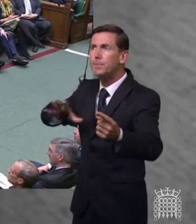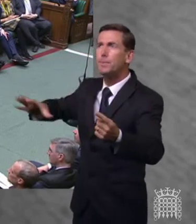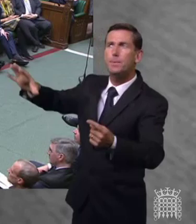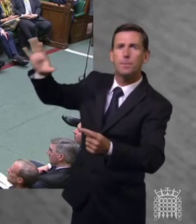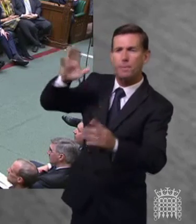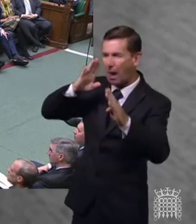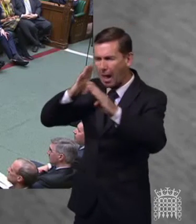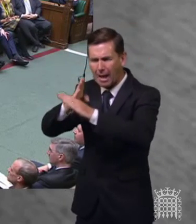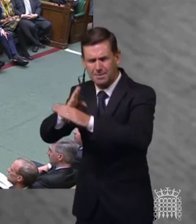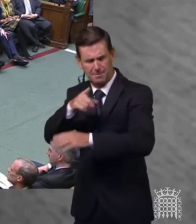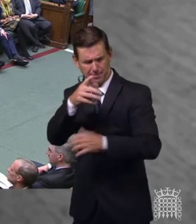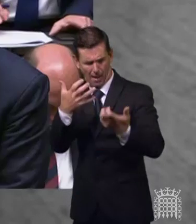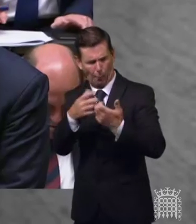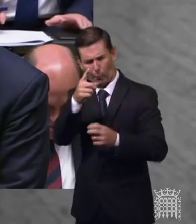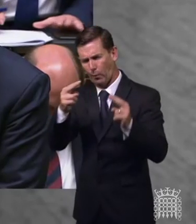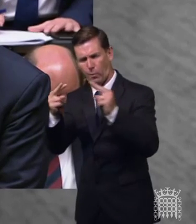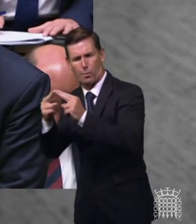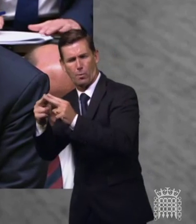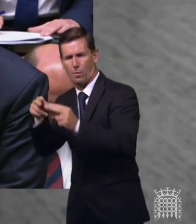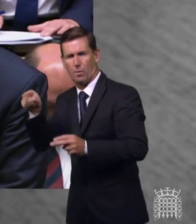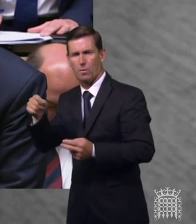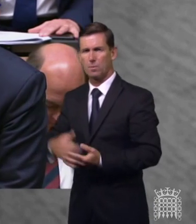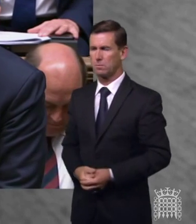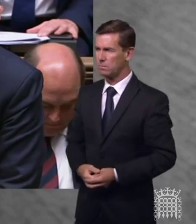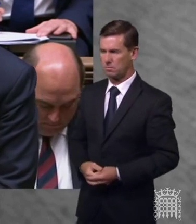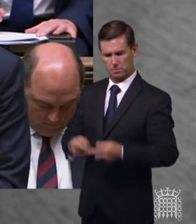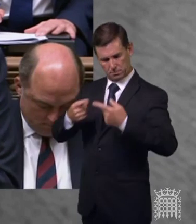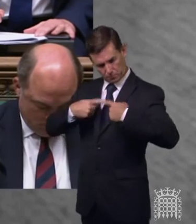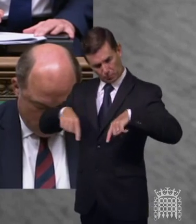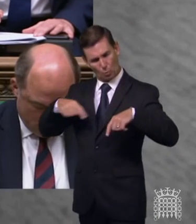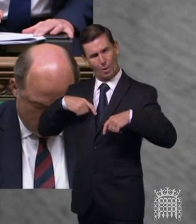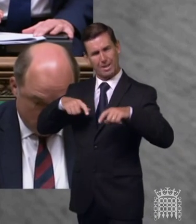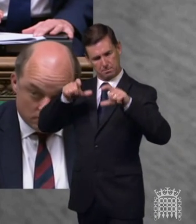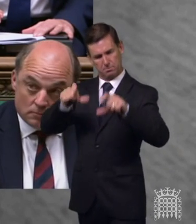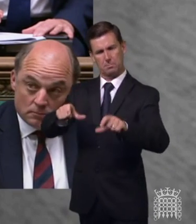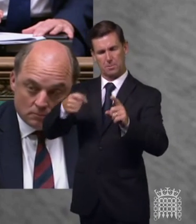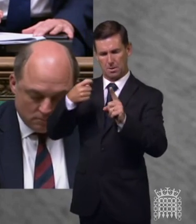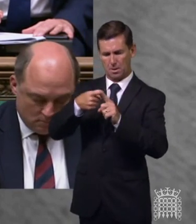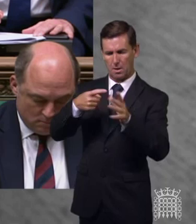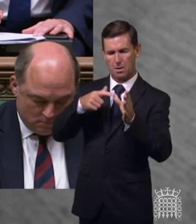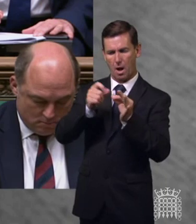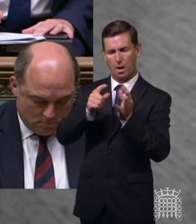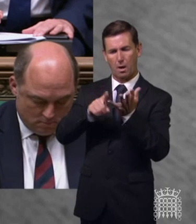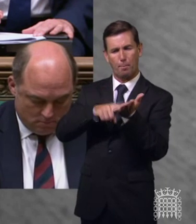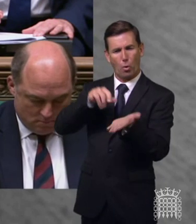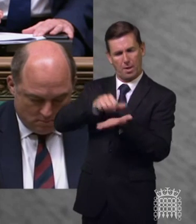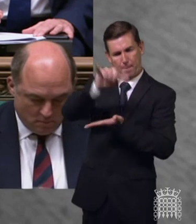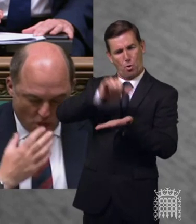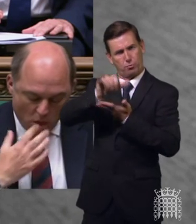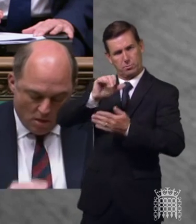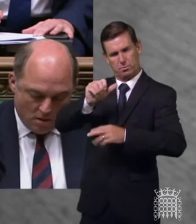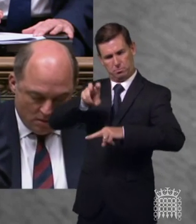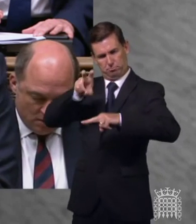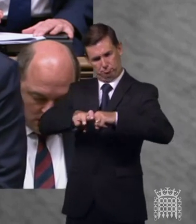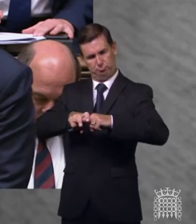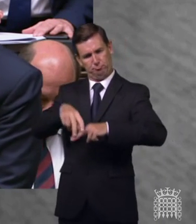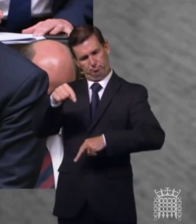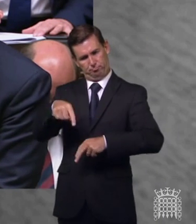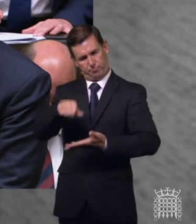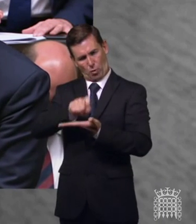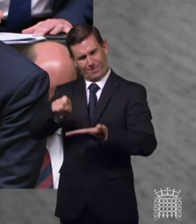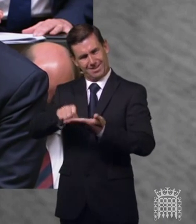That is why it is so important that we maintain a presence at Kabul airport and that is why we have been getting the message out that we want people to come through.